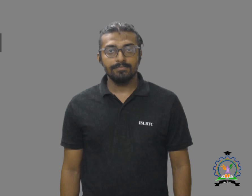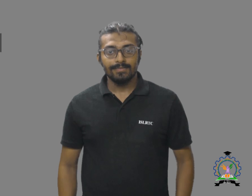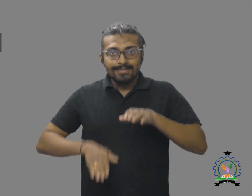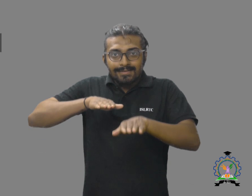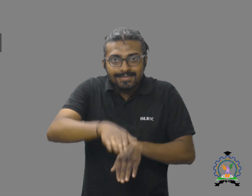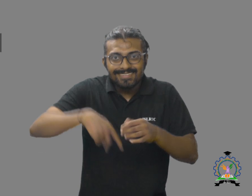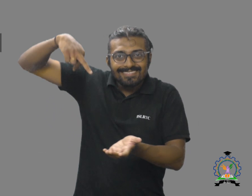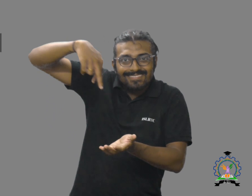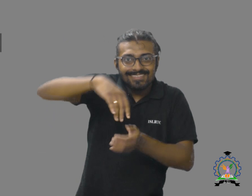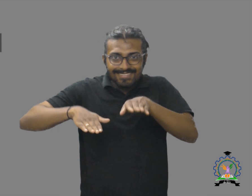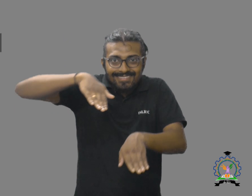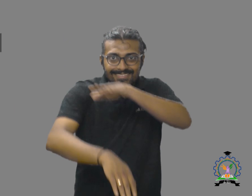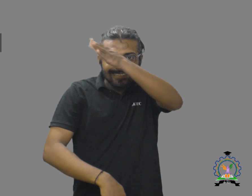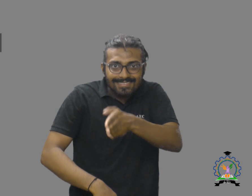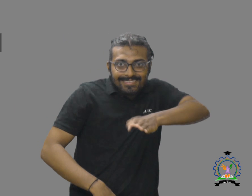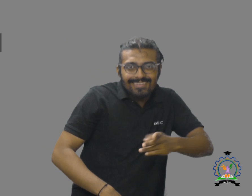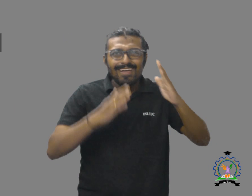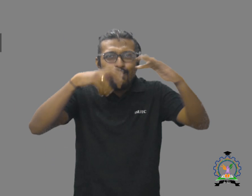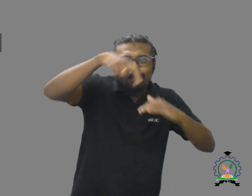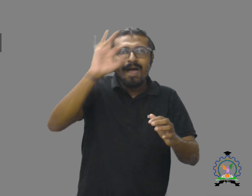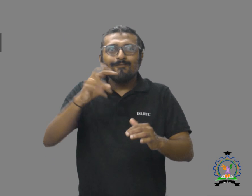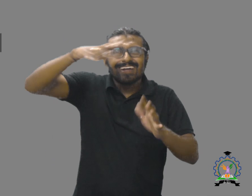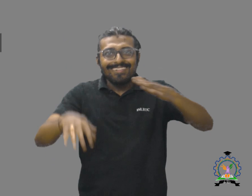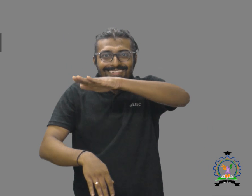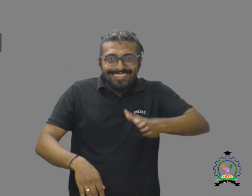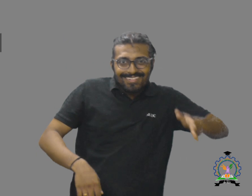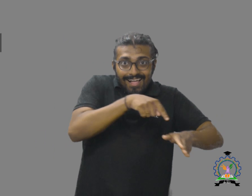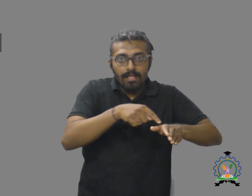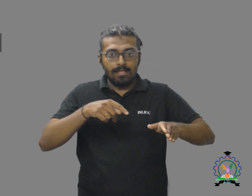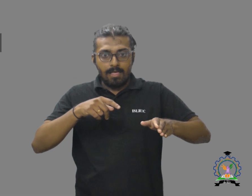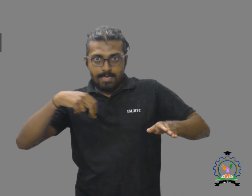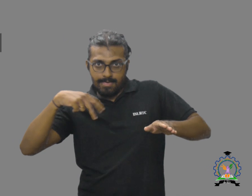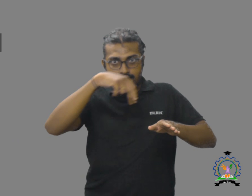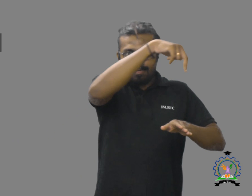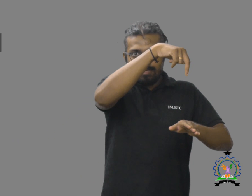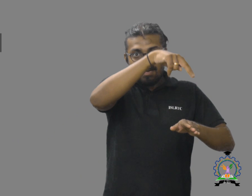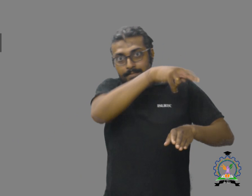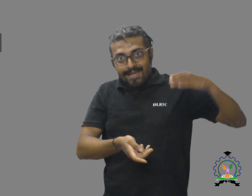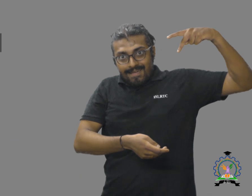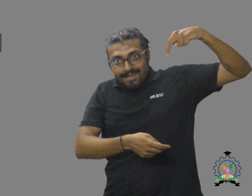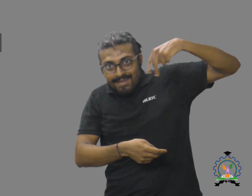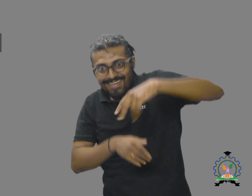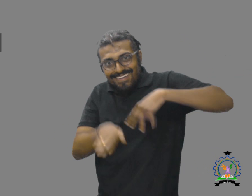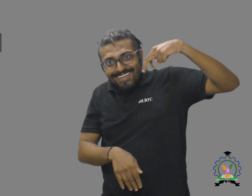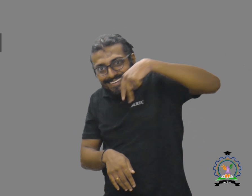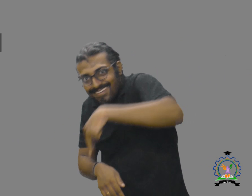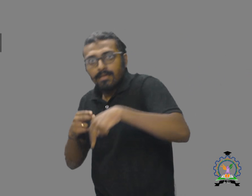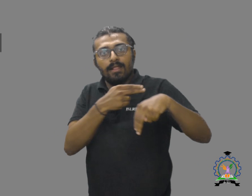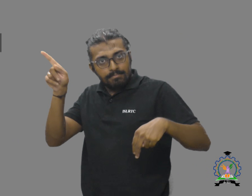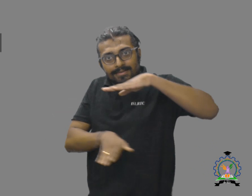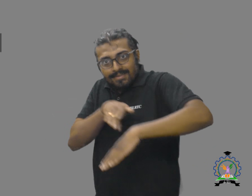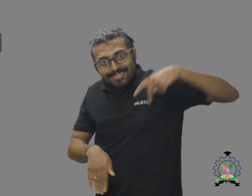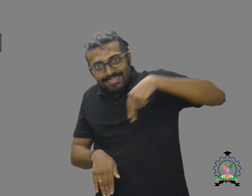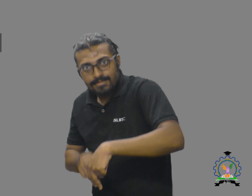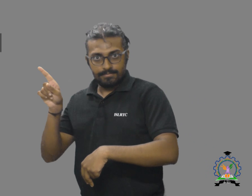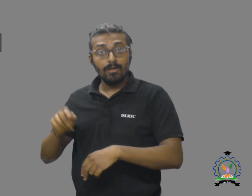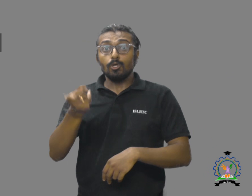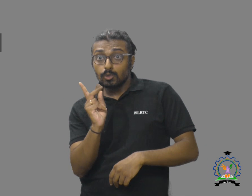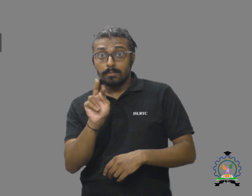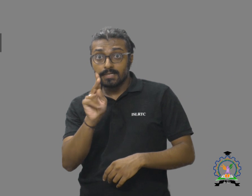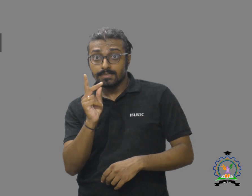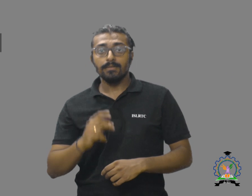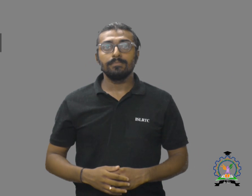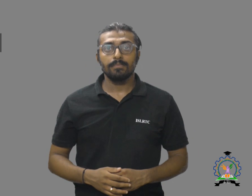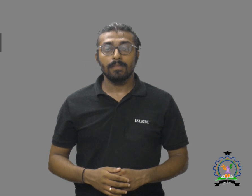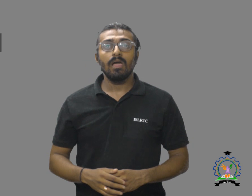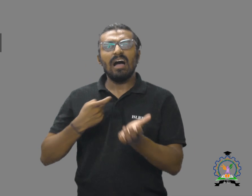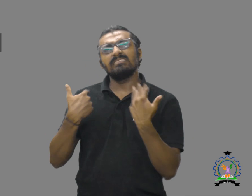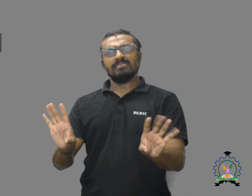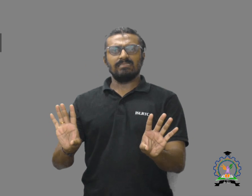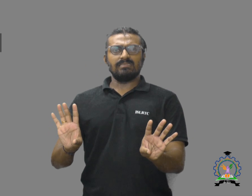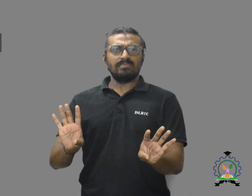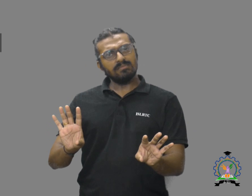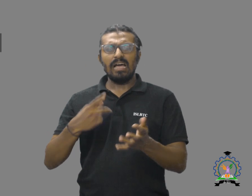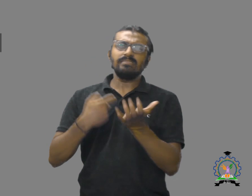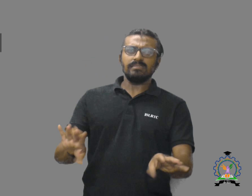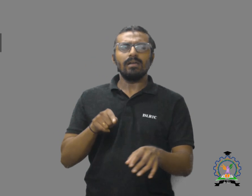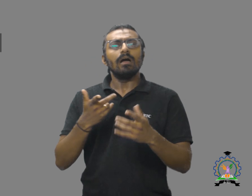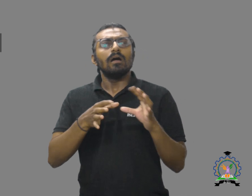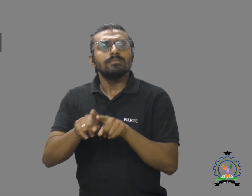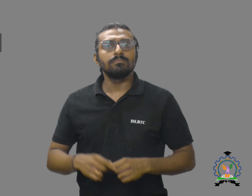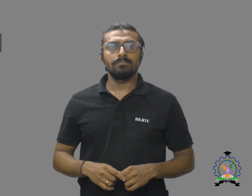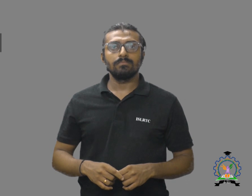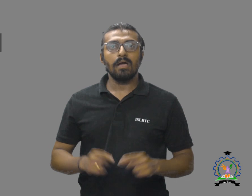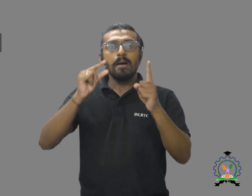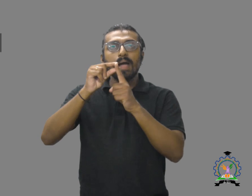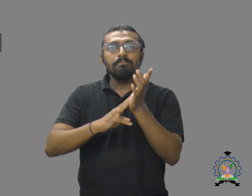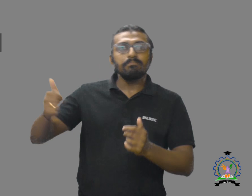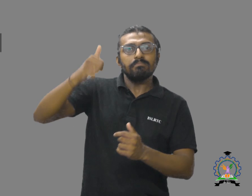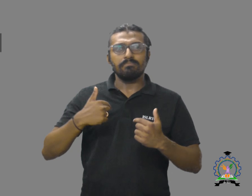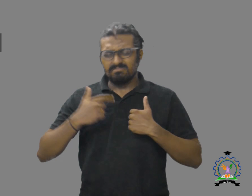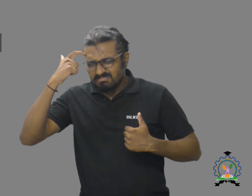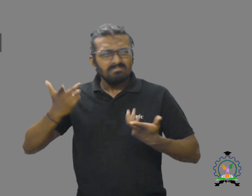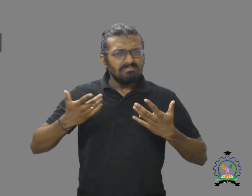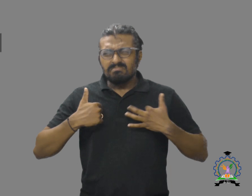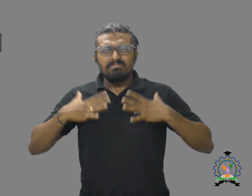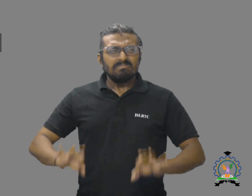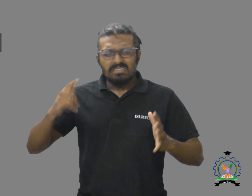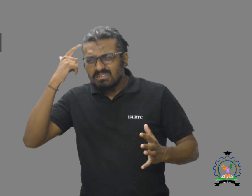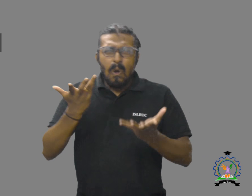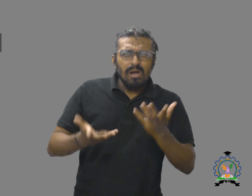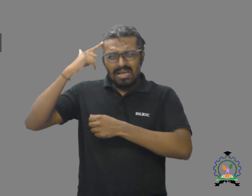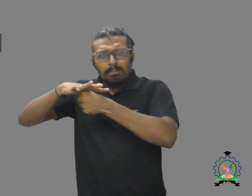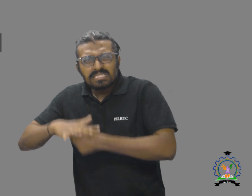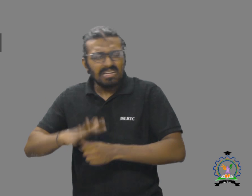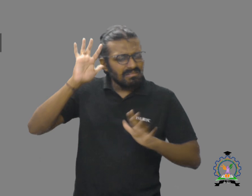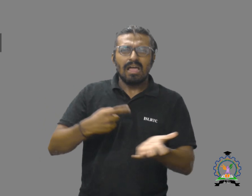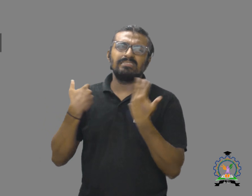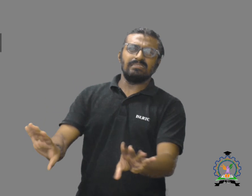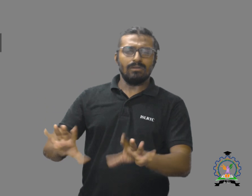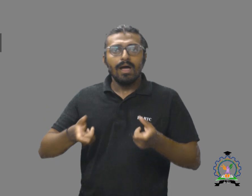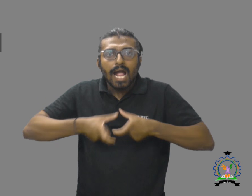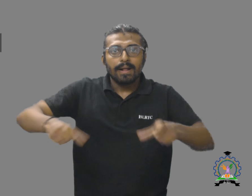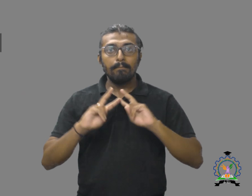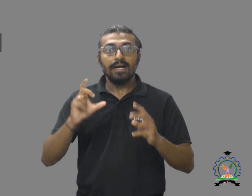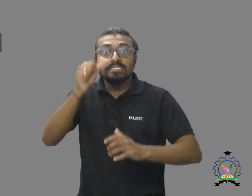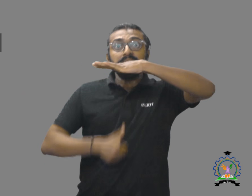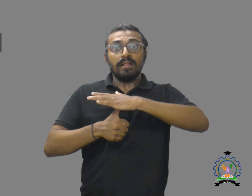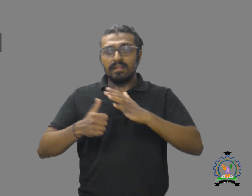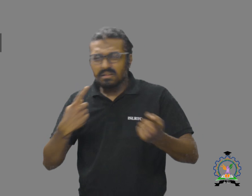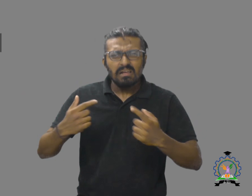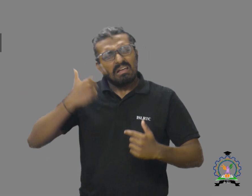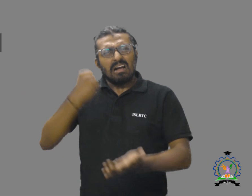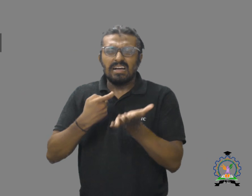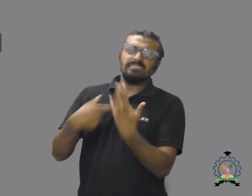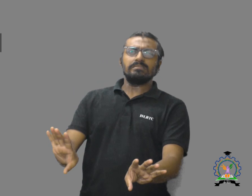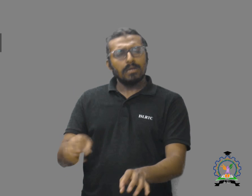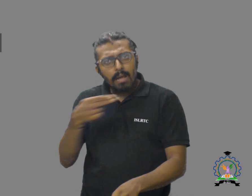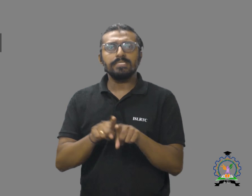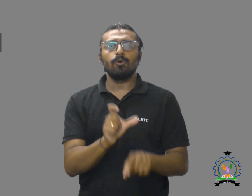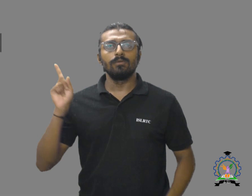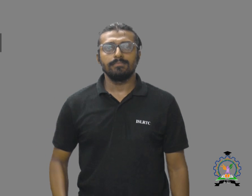Step Down